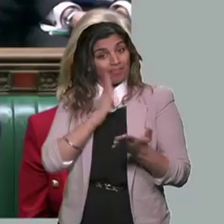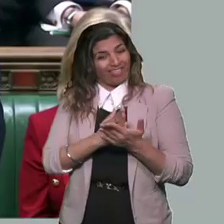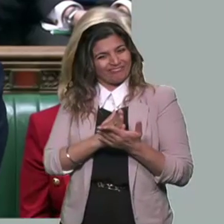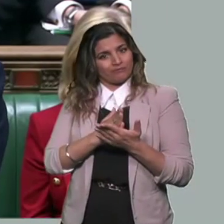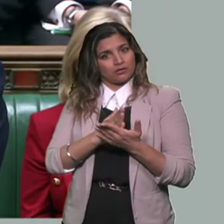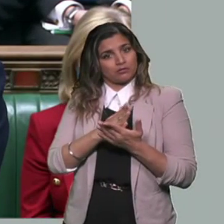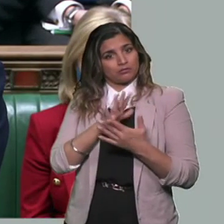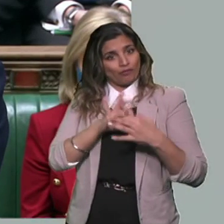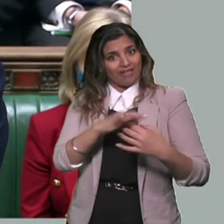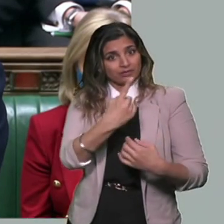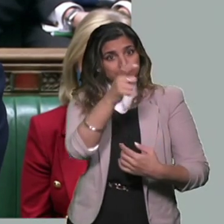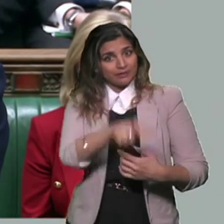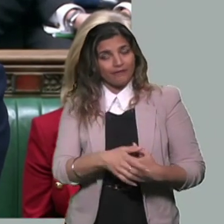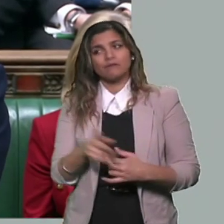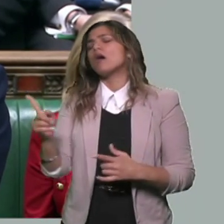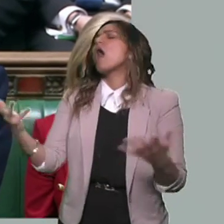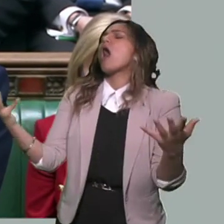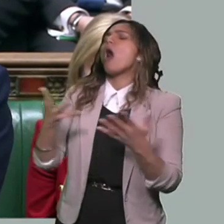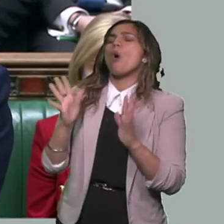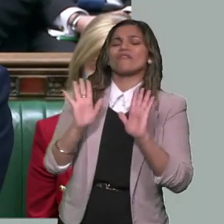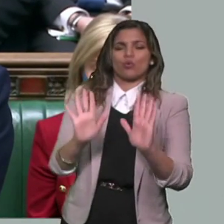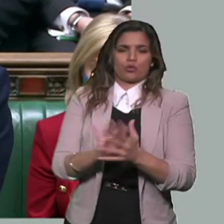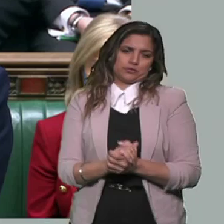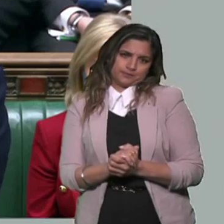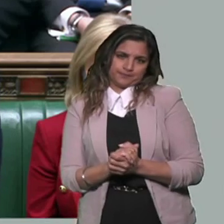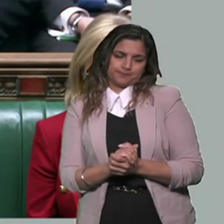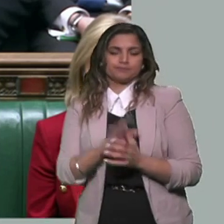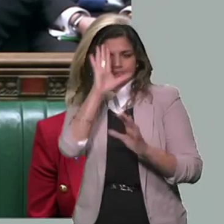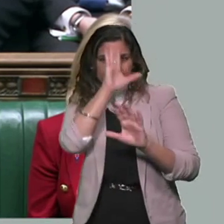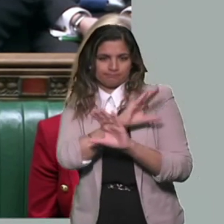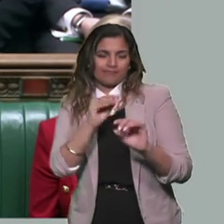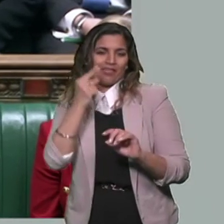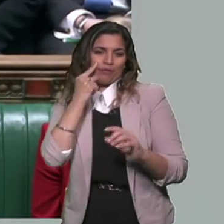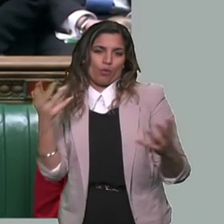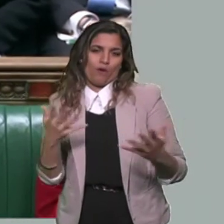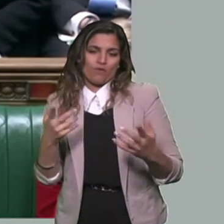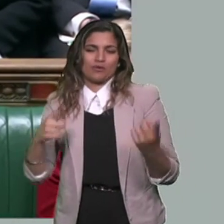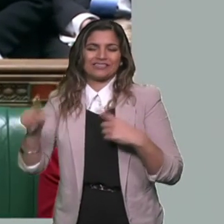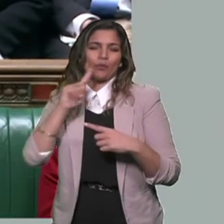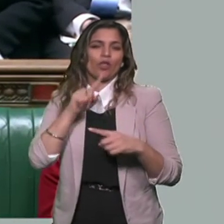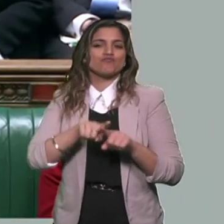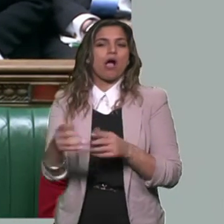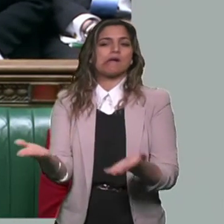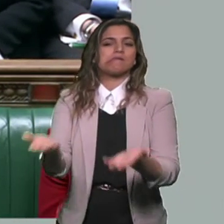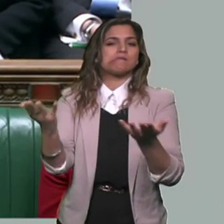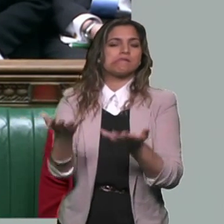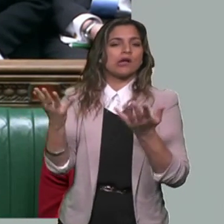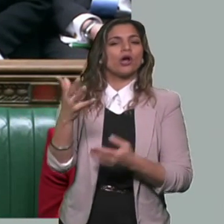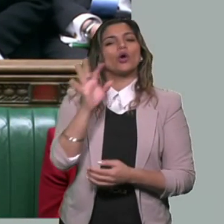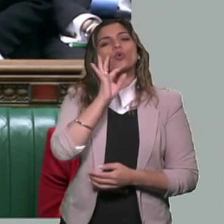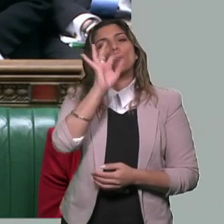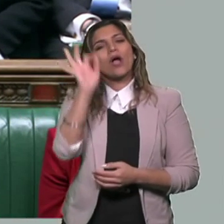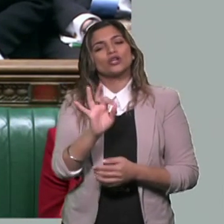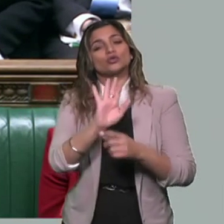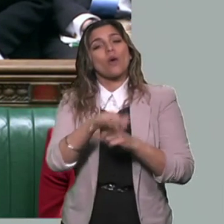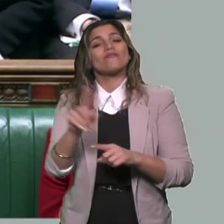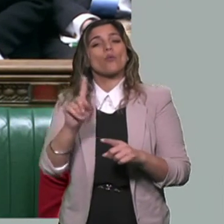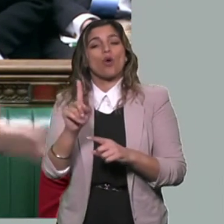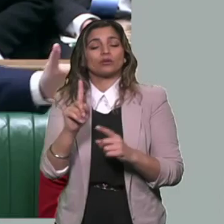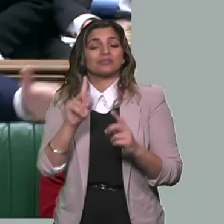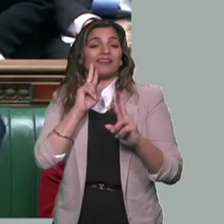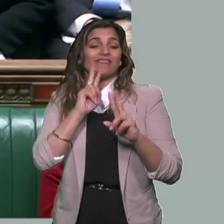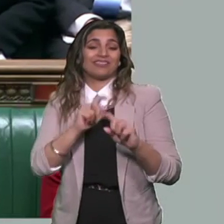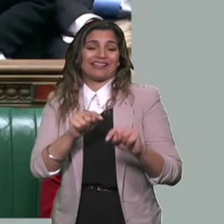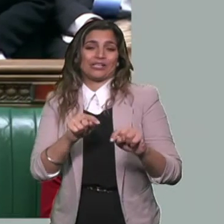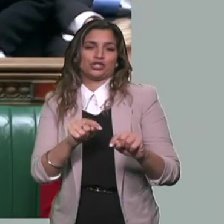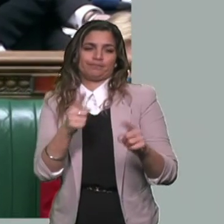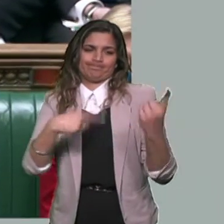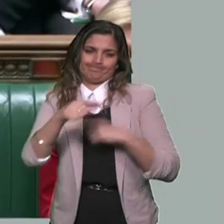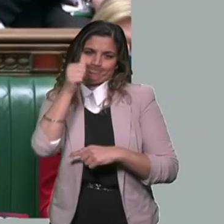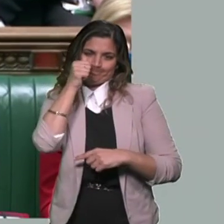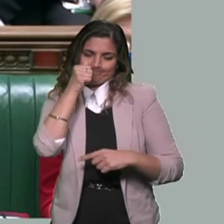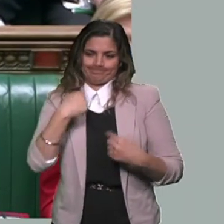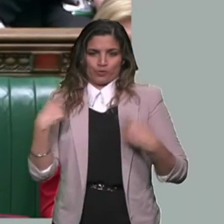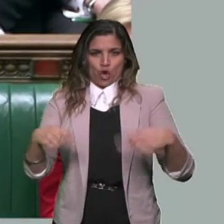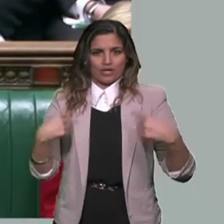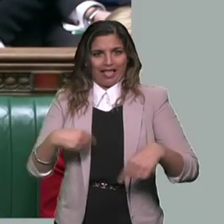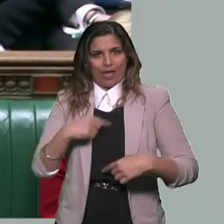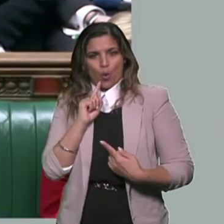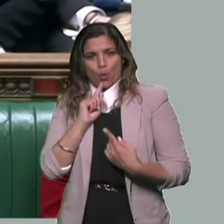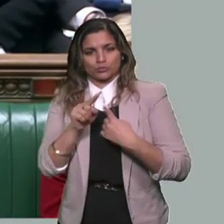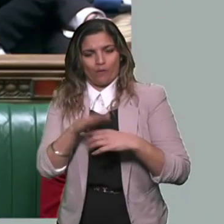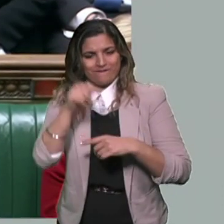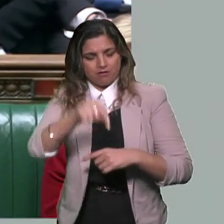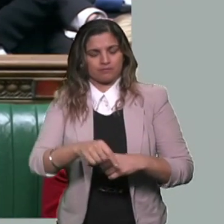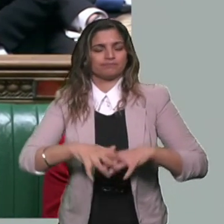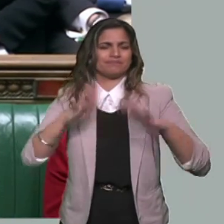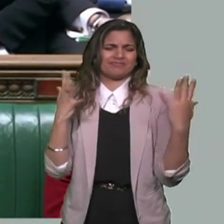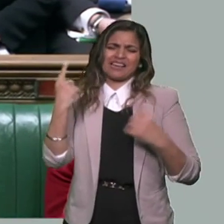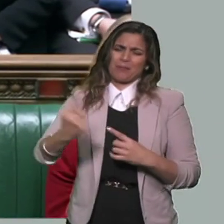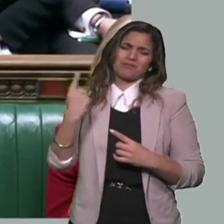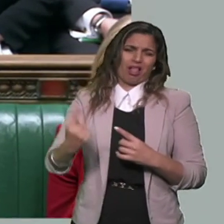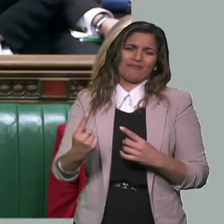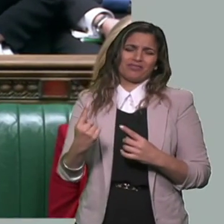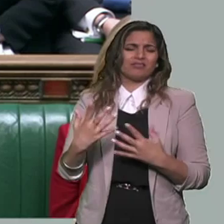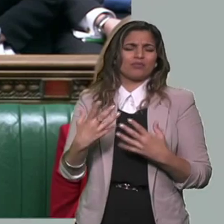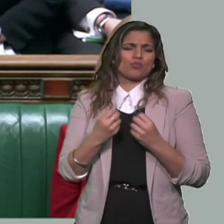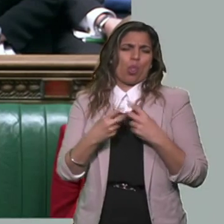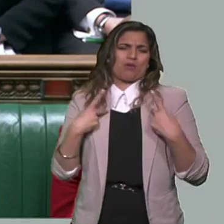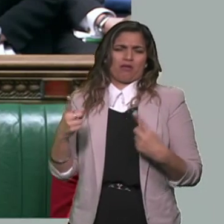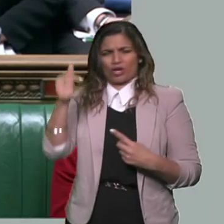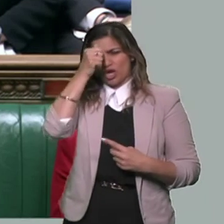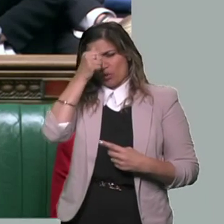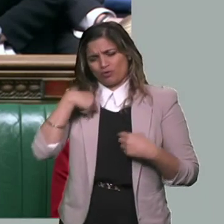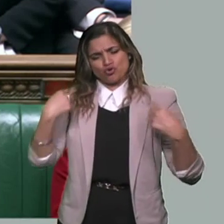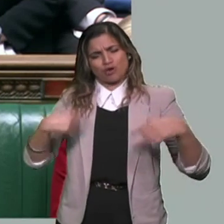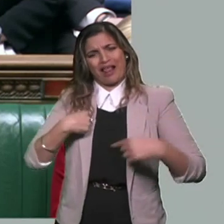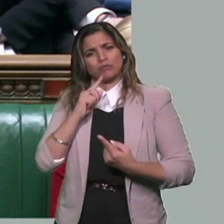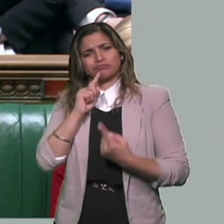Of course, but let me tell the House that I think the right honourable and learned Gentleman is inviting a question about an investigation on which, as you know, Mr Speaker, I cannot comment, and on which he, as a lawyer, will know that I cannot comment.